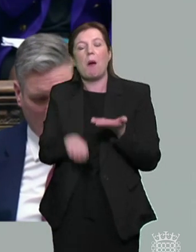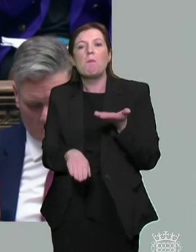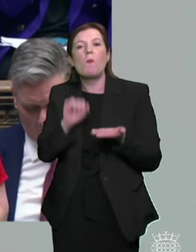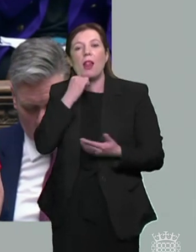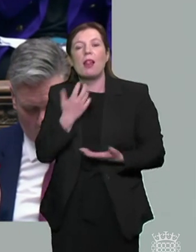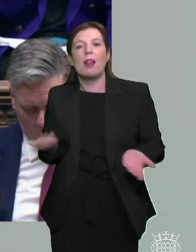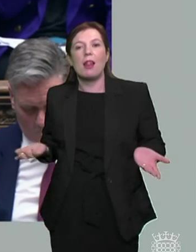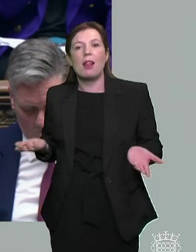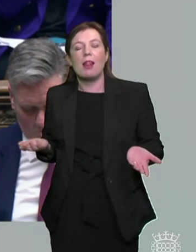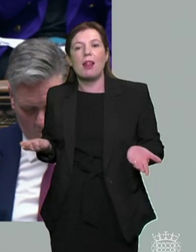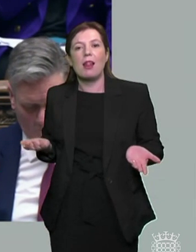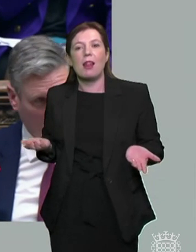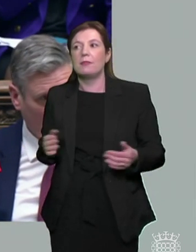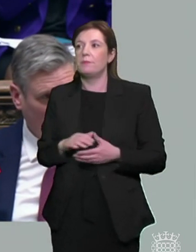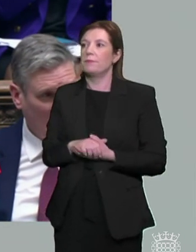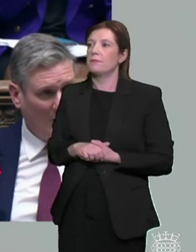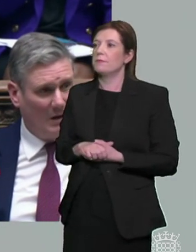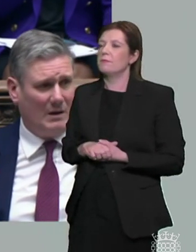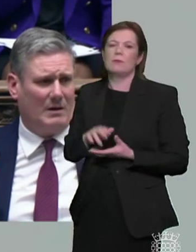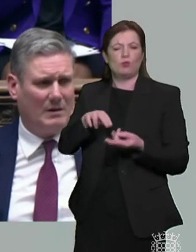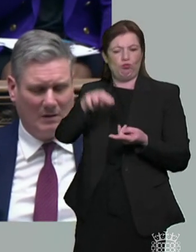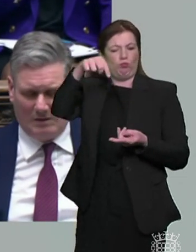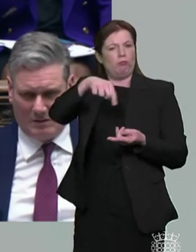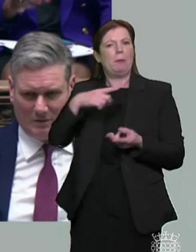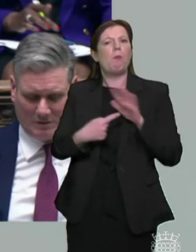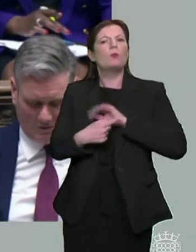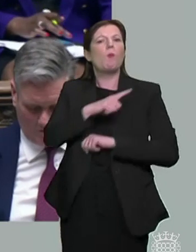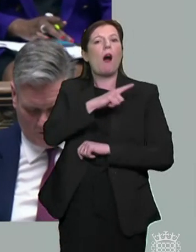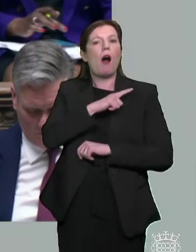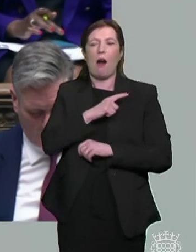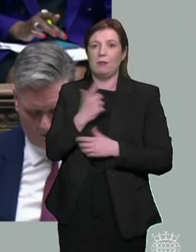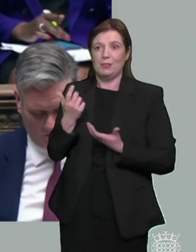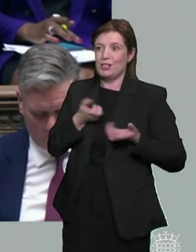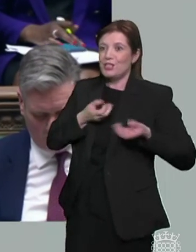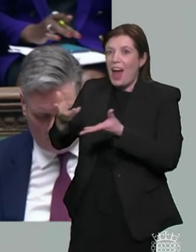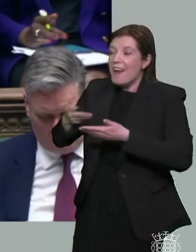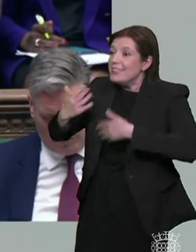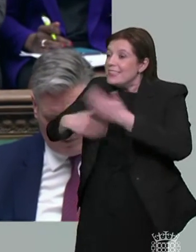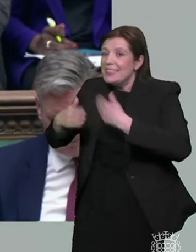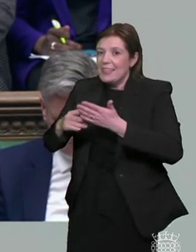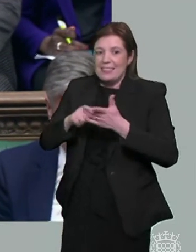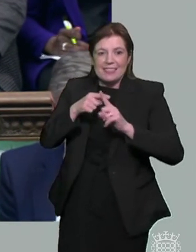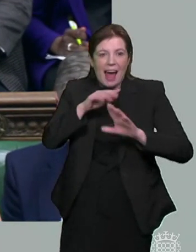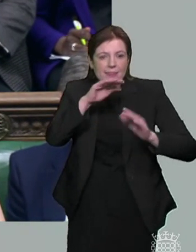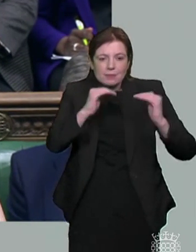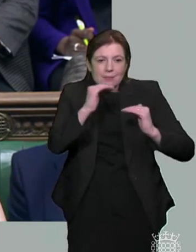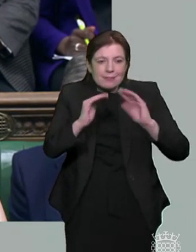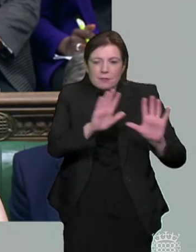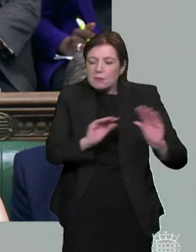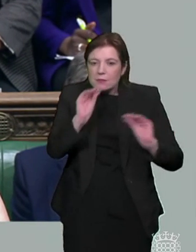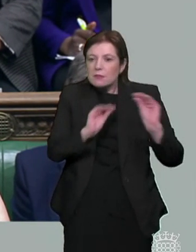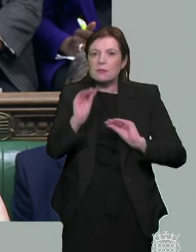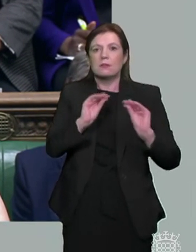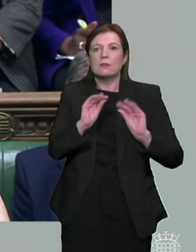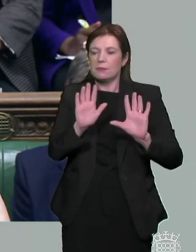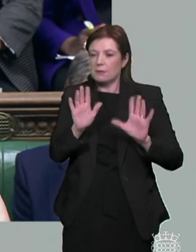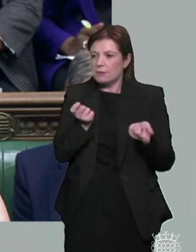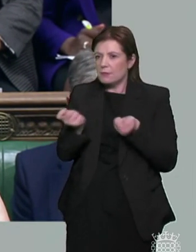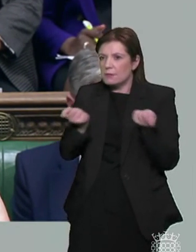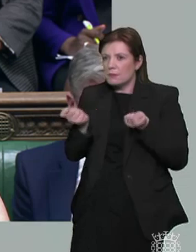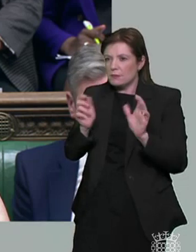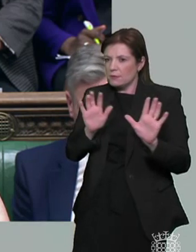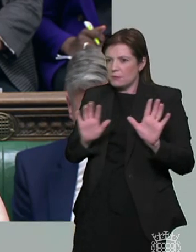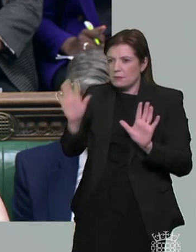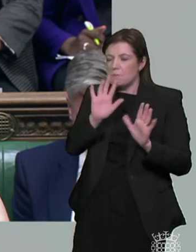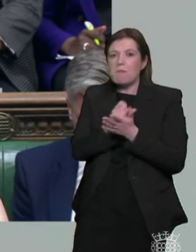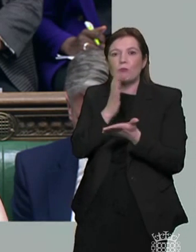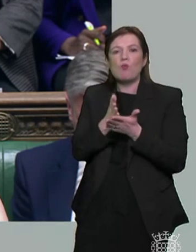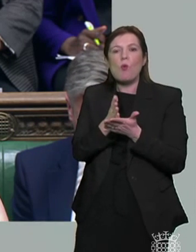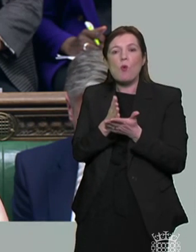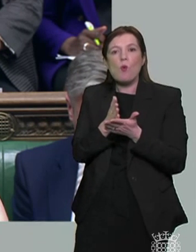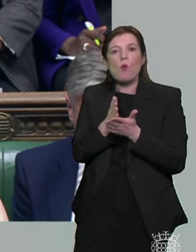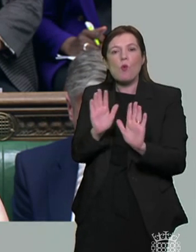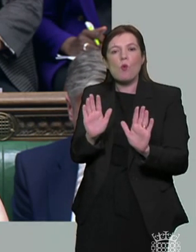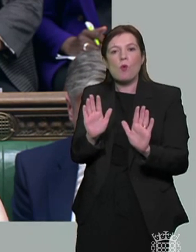Growth is essential for funding our public services, keeping taxes under control and keeping a handle on public finances too.